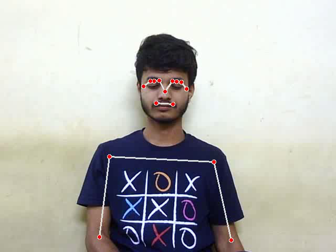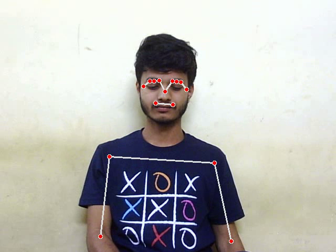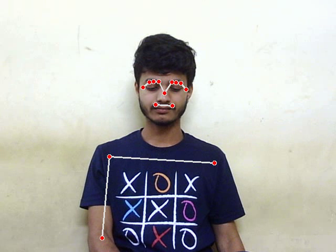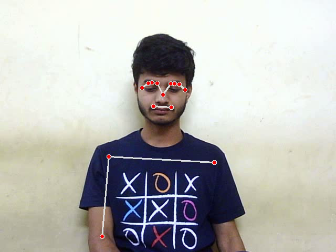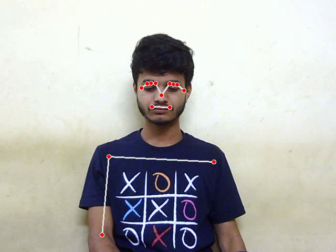book